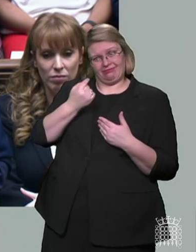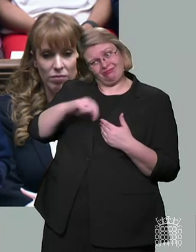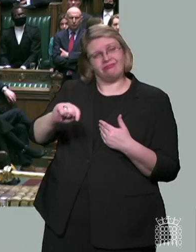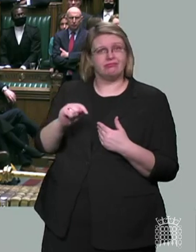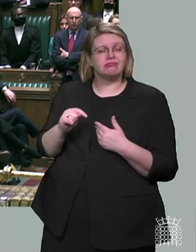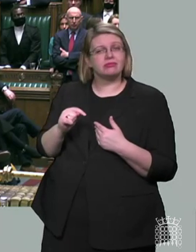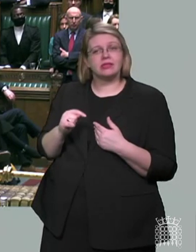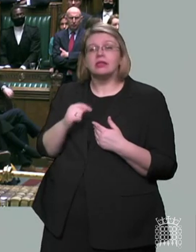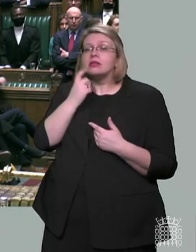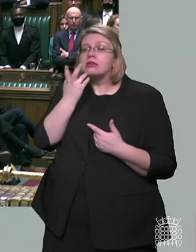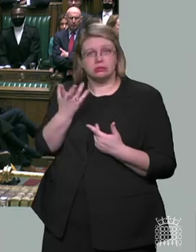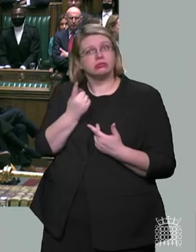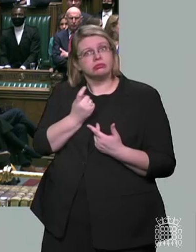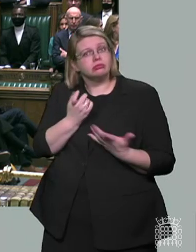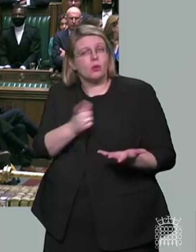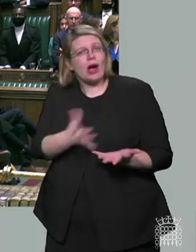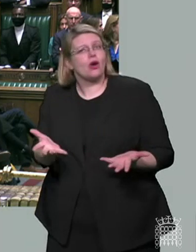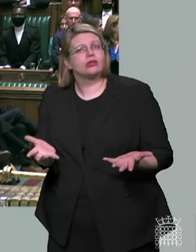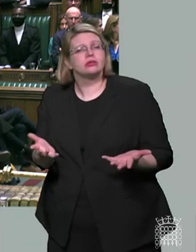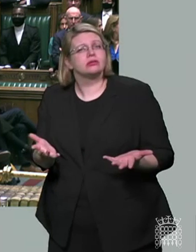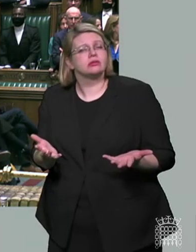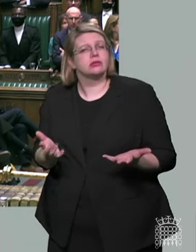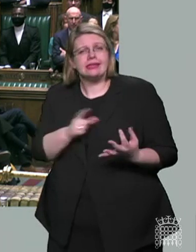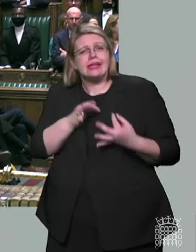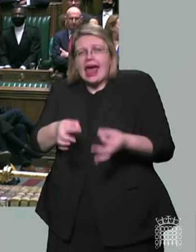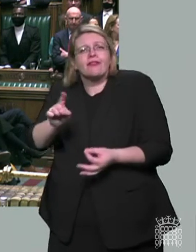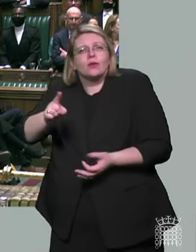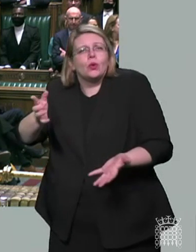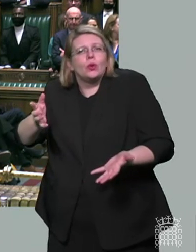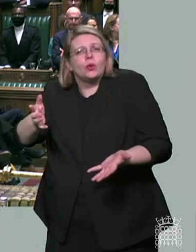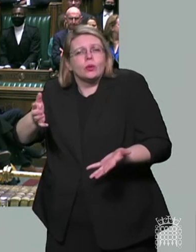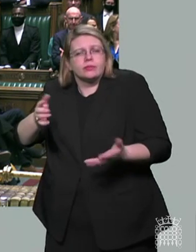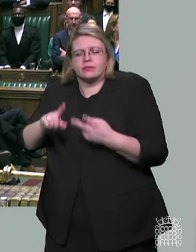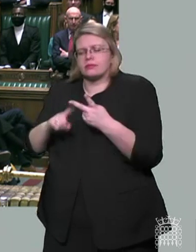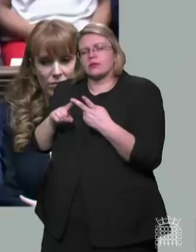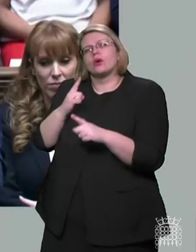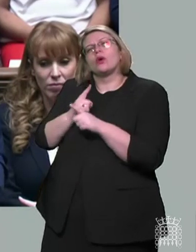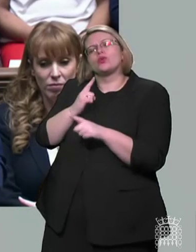There is no reason to delay this. Let me turn to the Elections Bill.